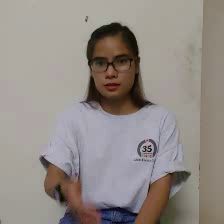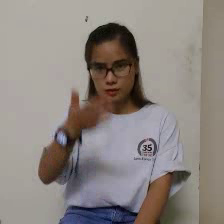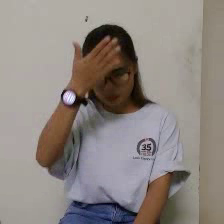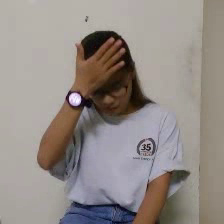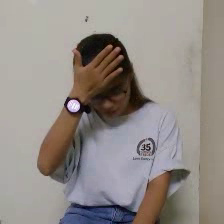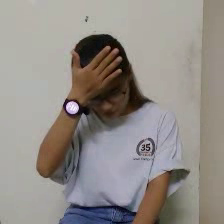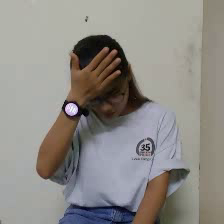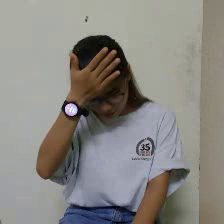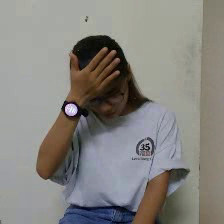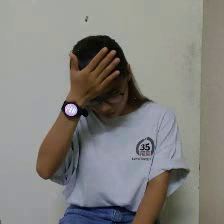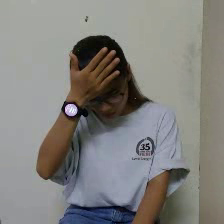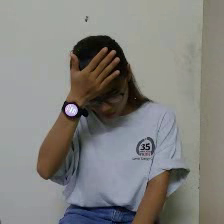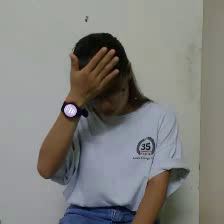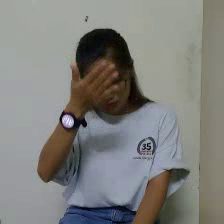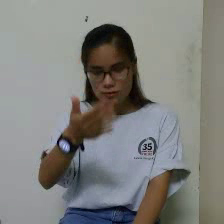Sốt